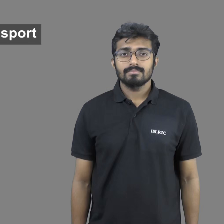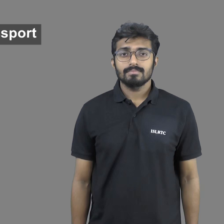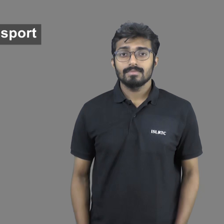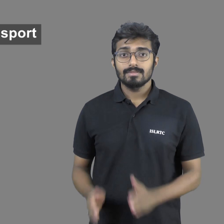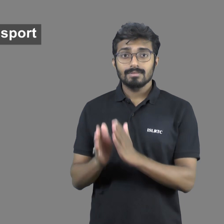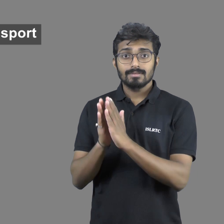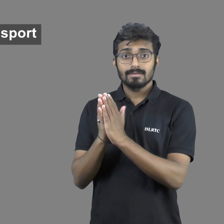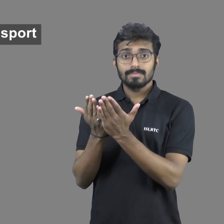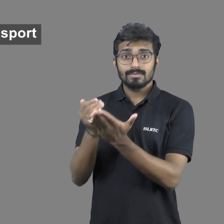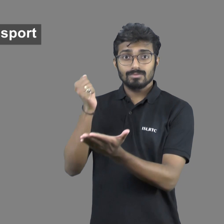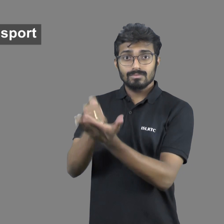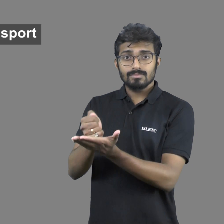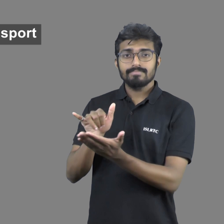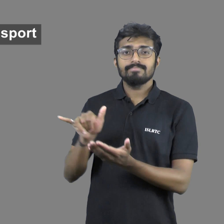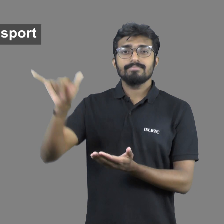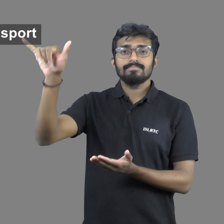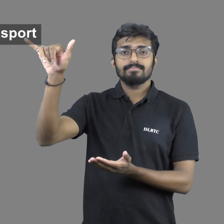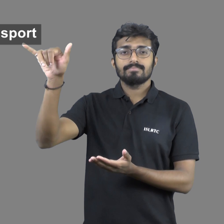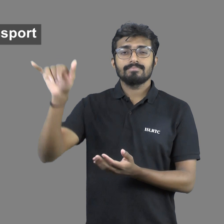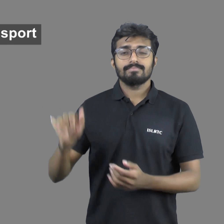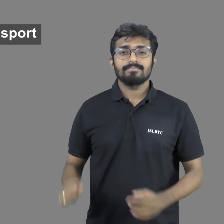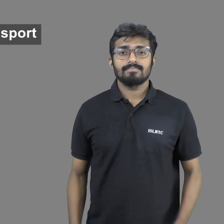Passport